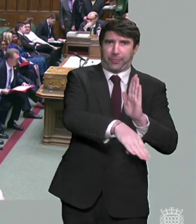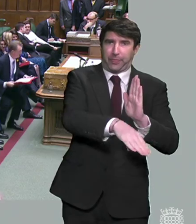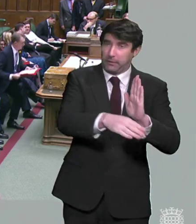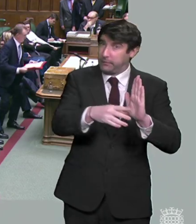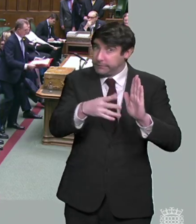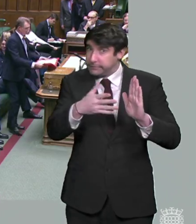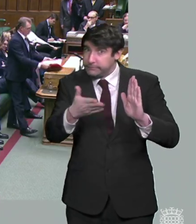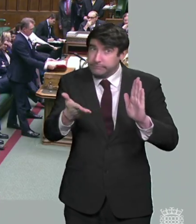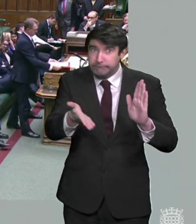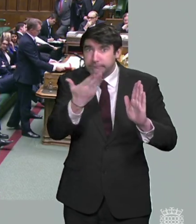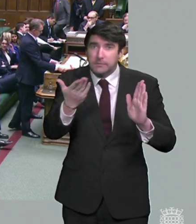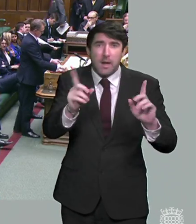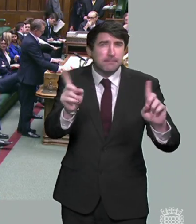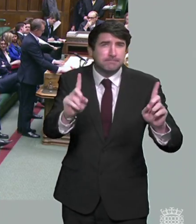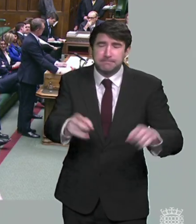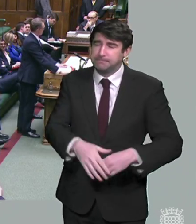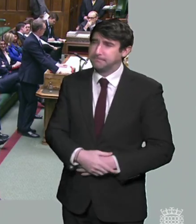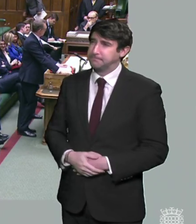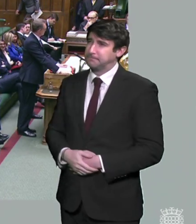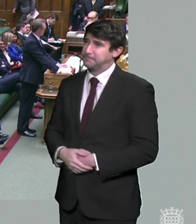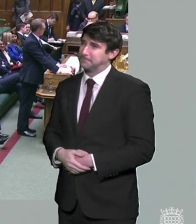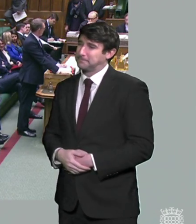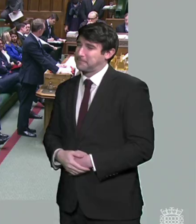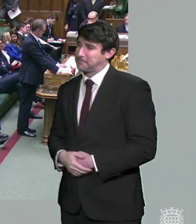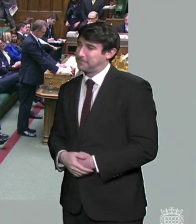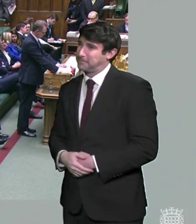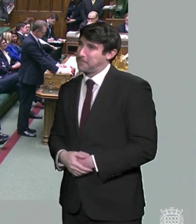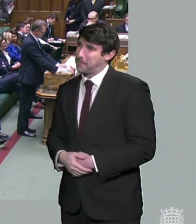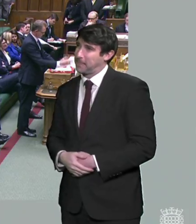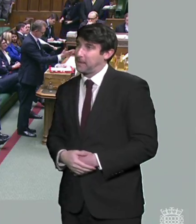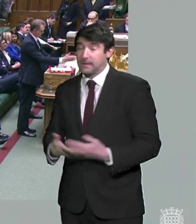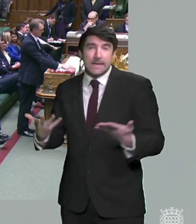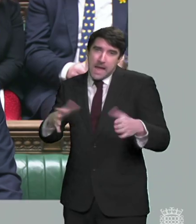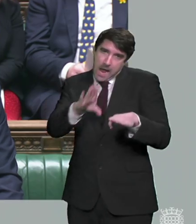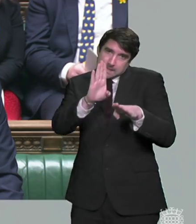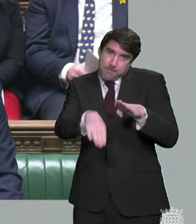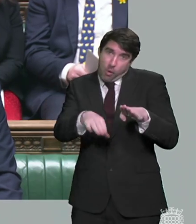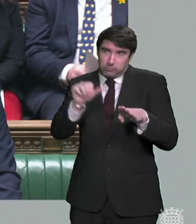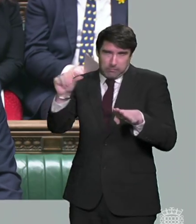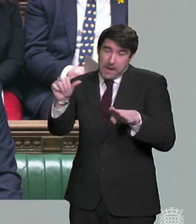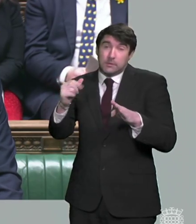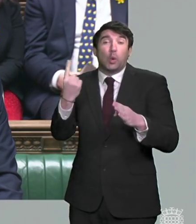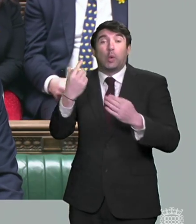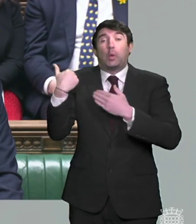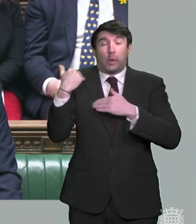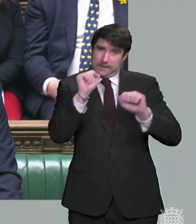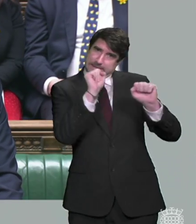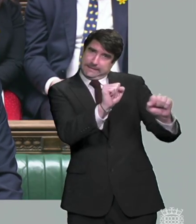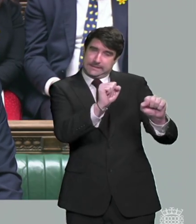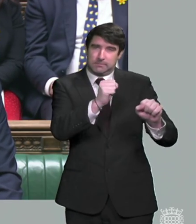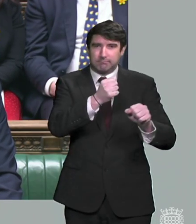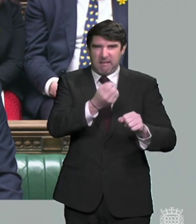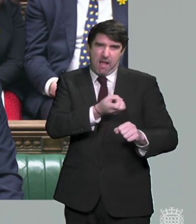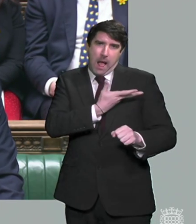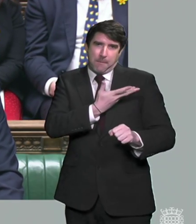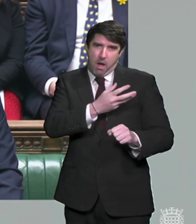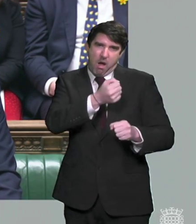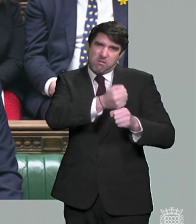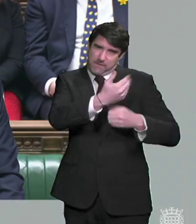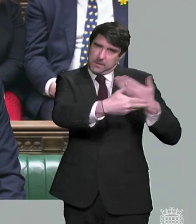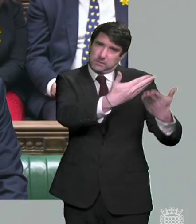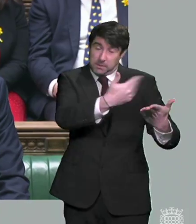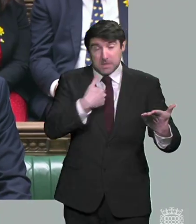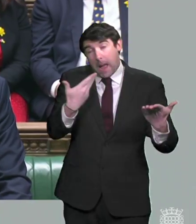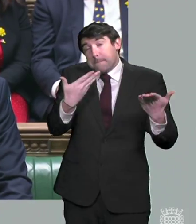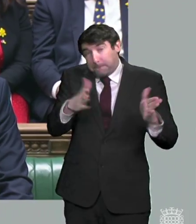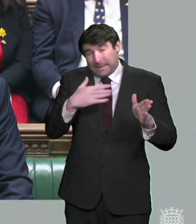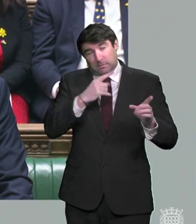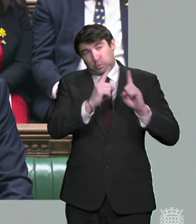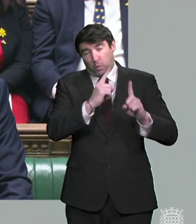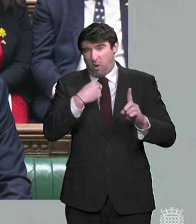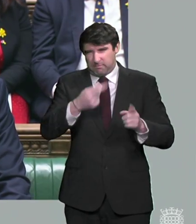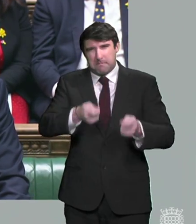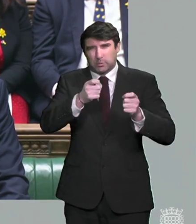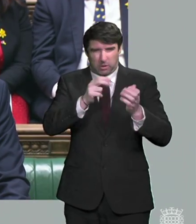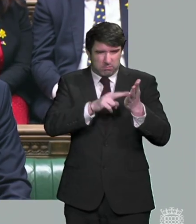David T. C. Davies Obviously, sport is a devolved matter, but I have had conversations with Nigel Walker and other members of the WRU informally.